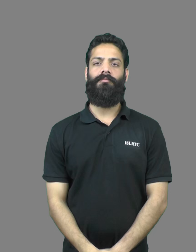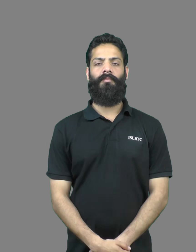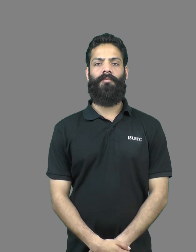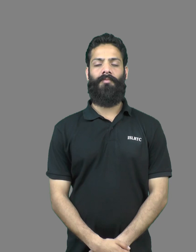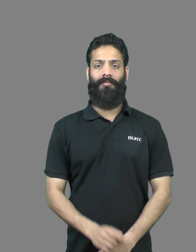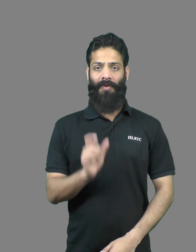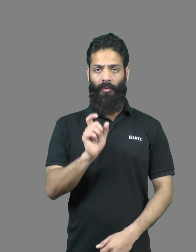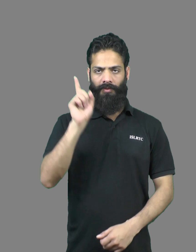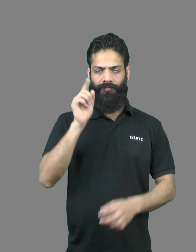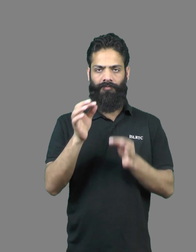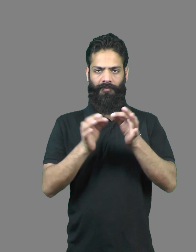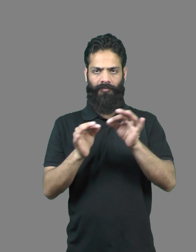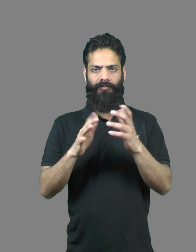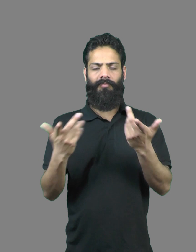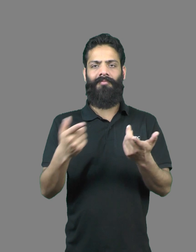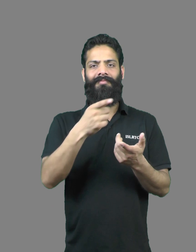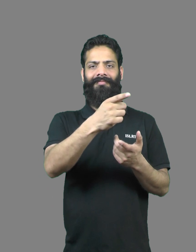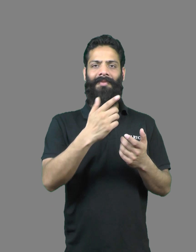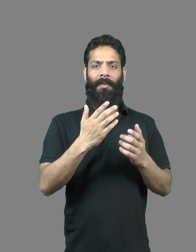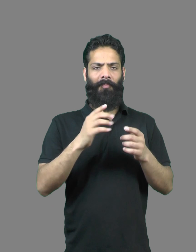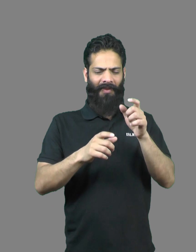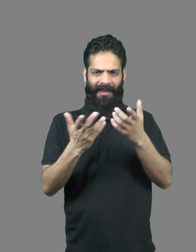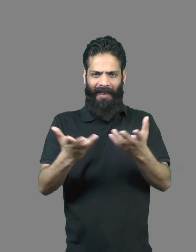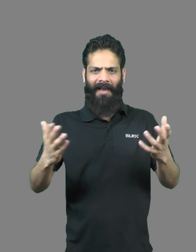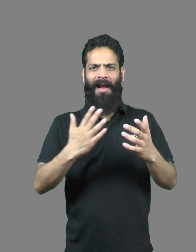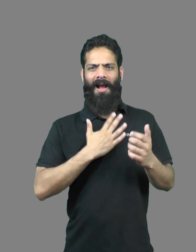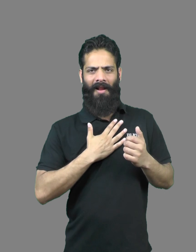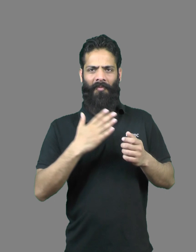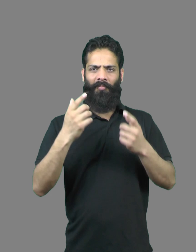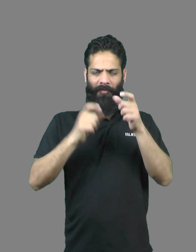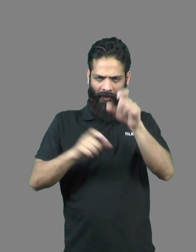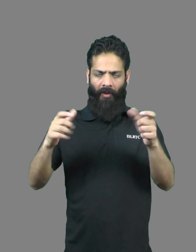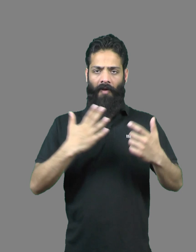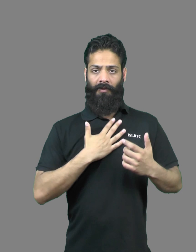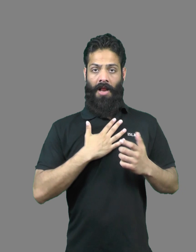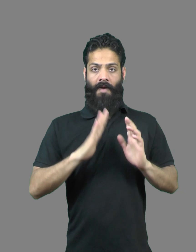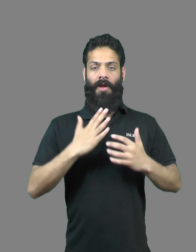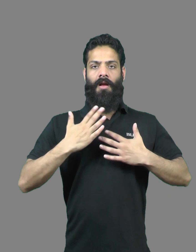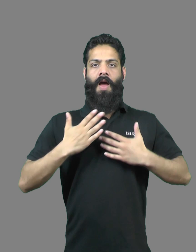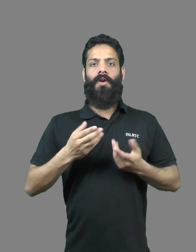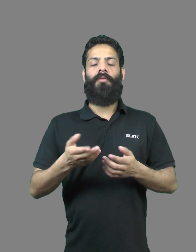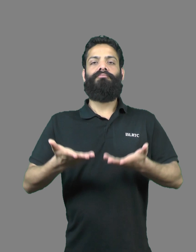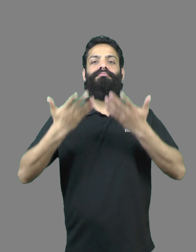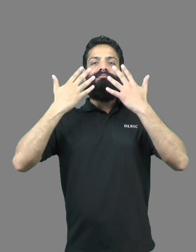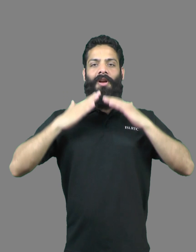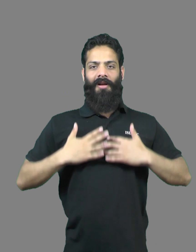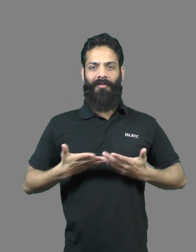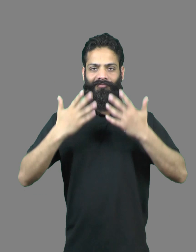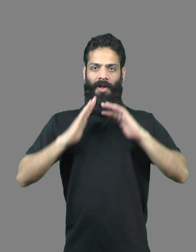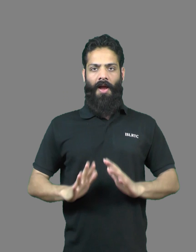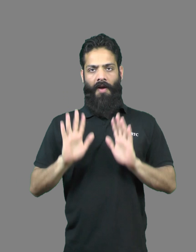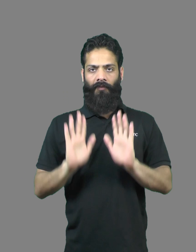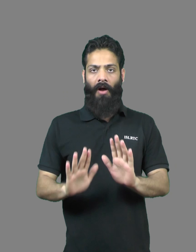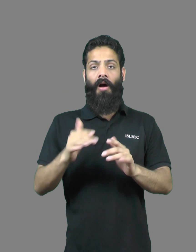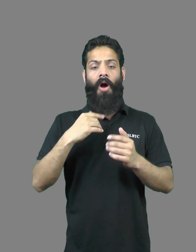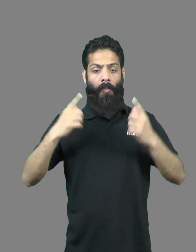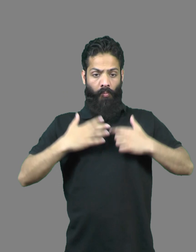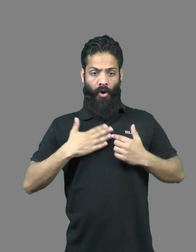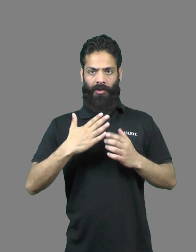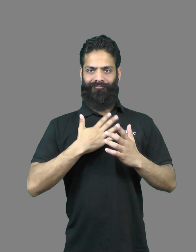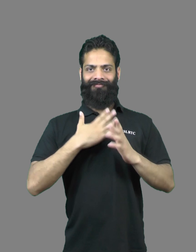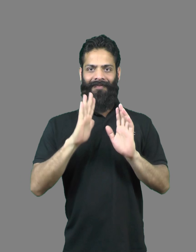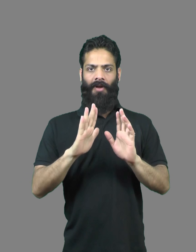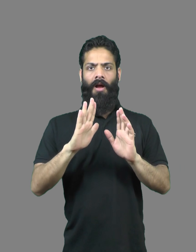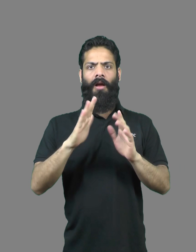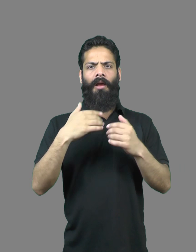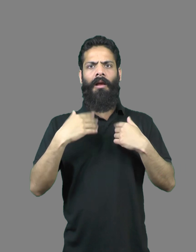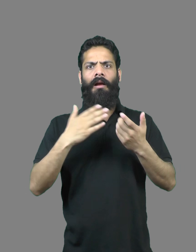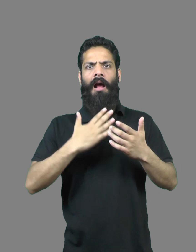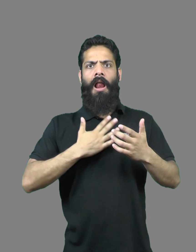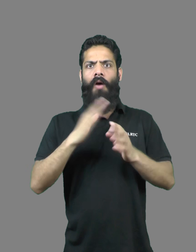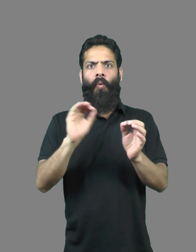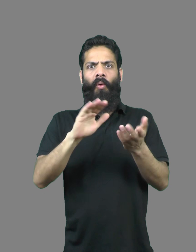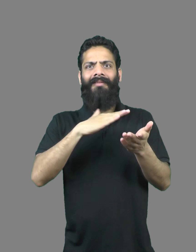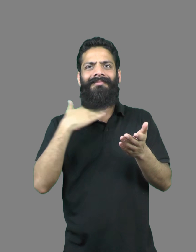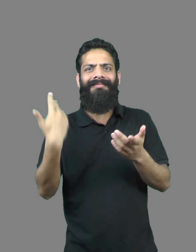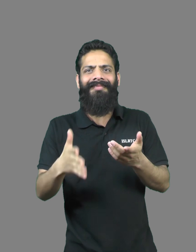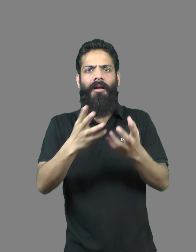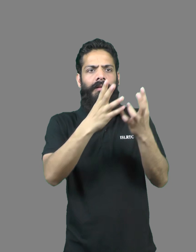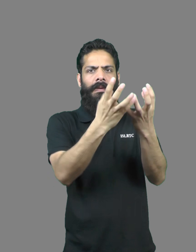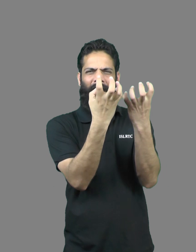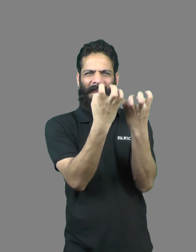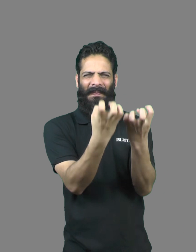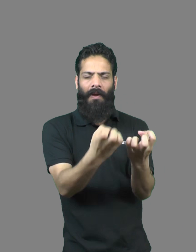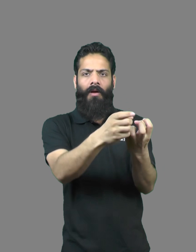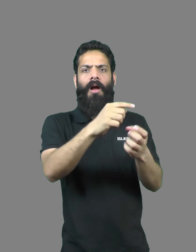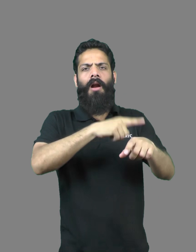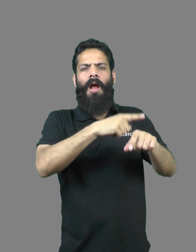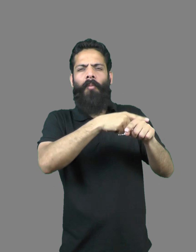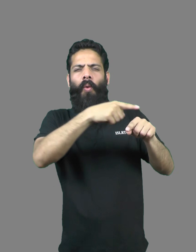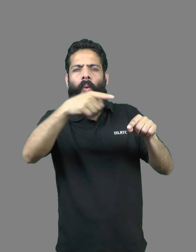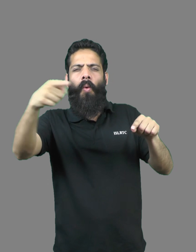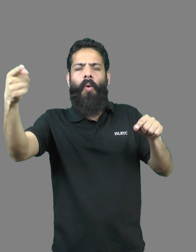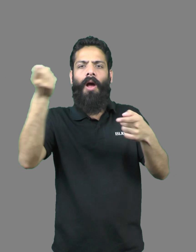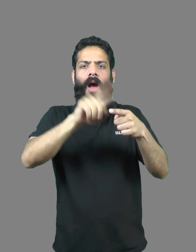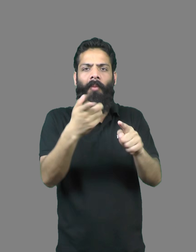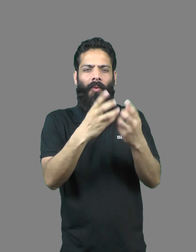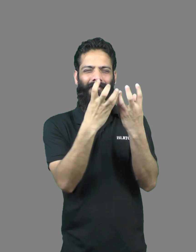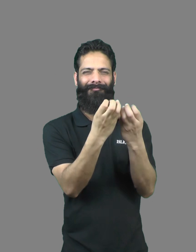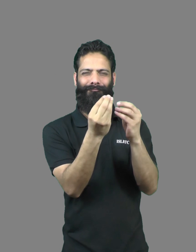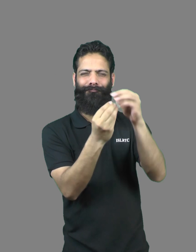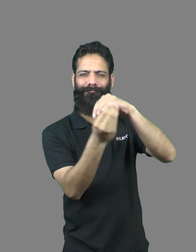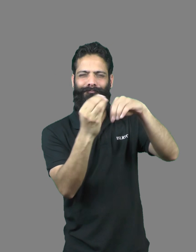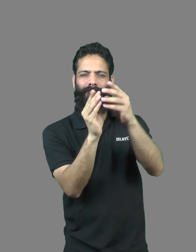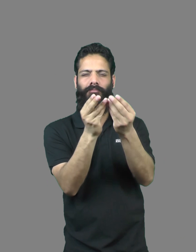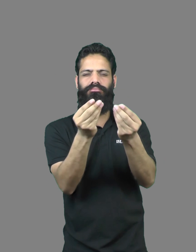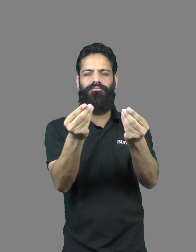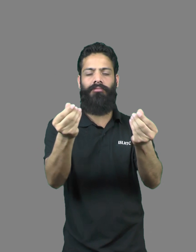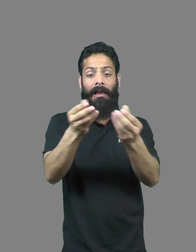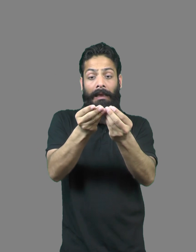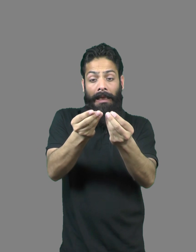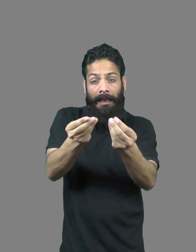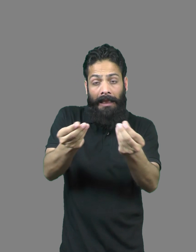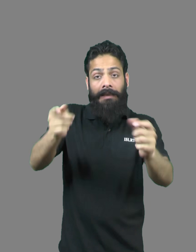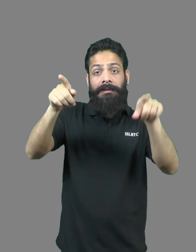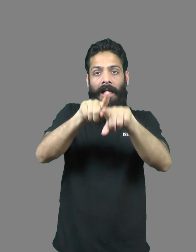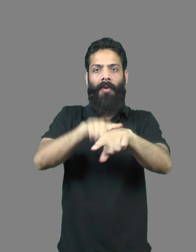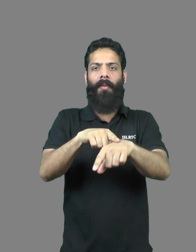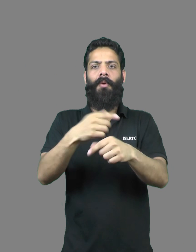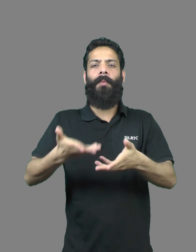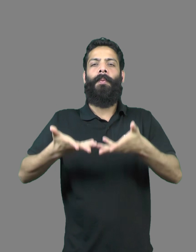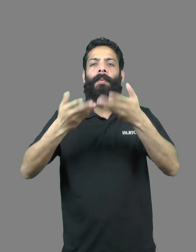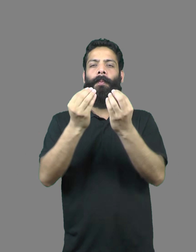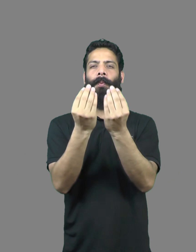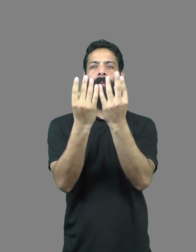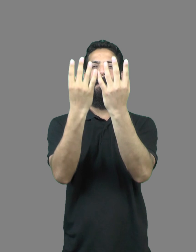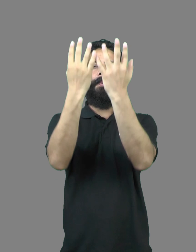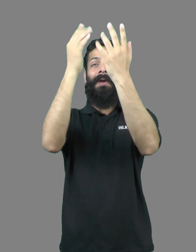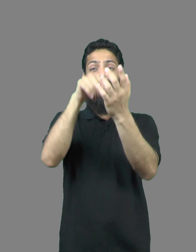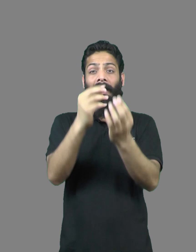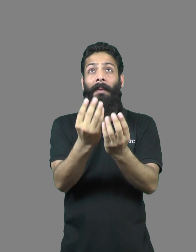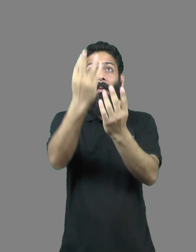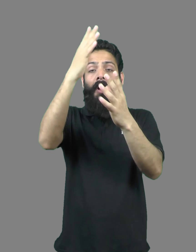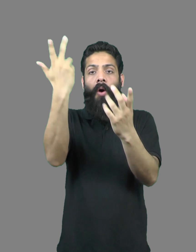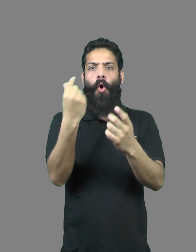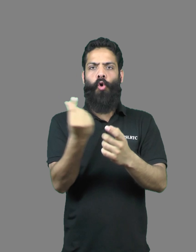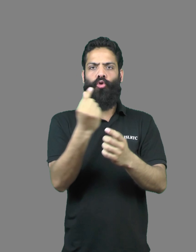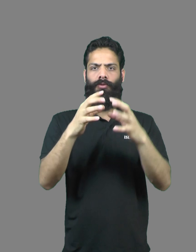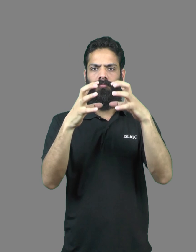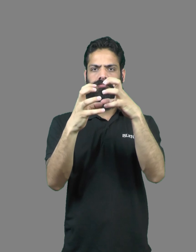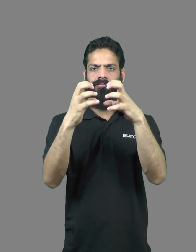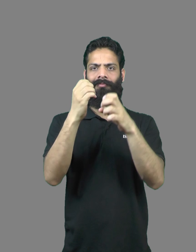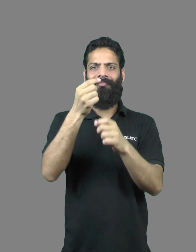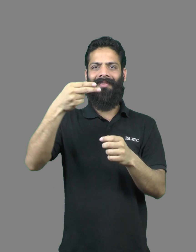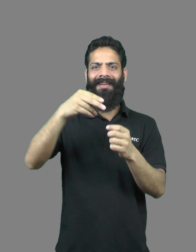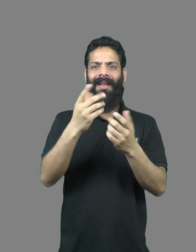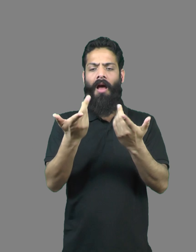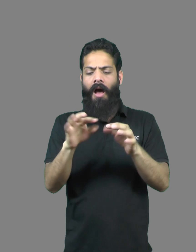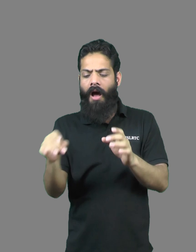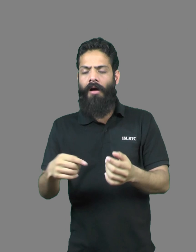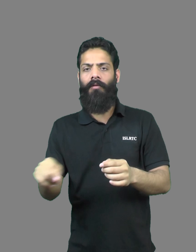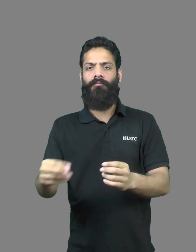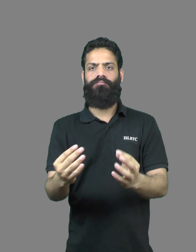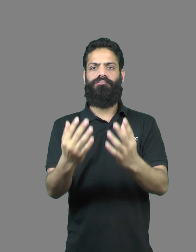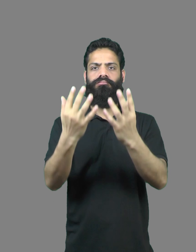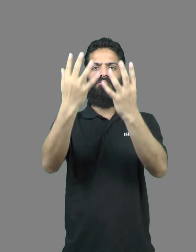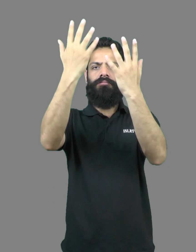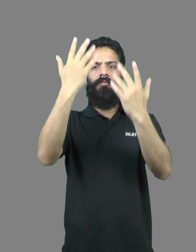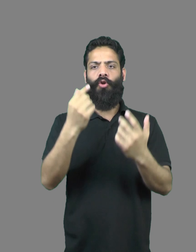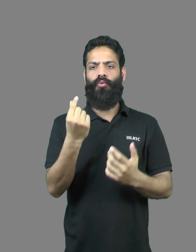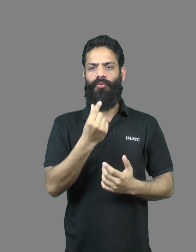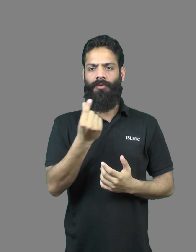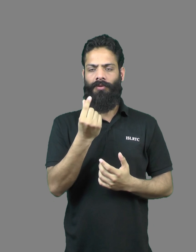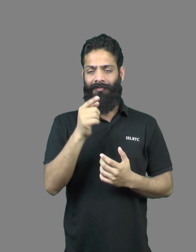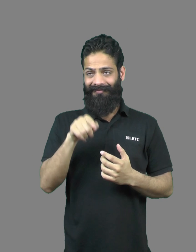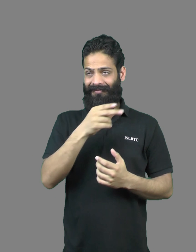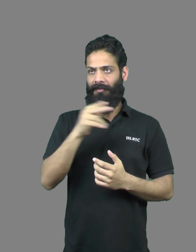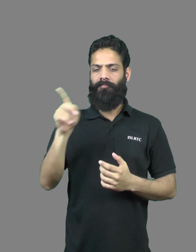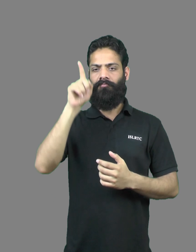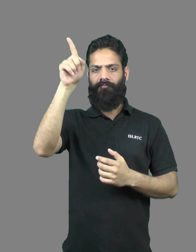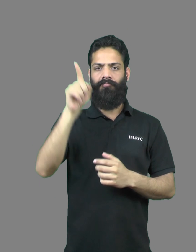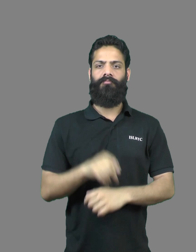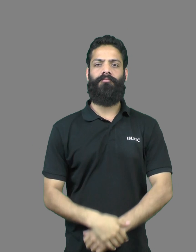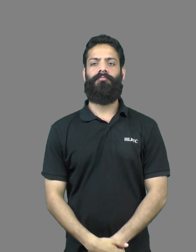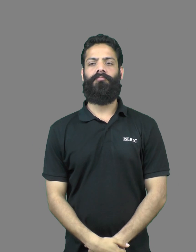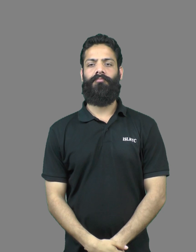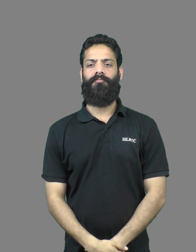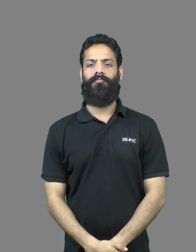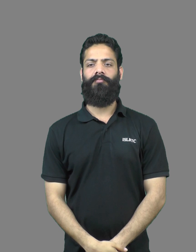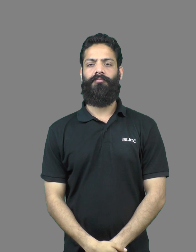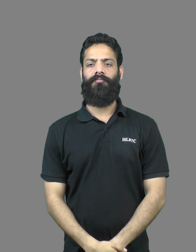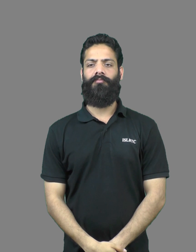Anaerobic Digestion